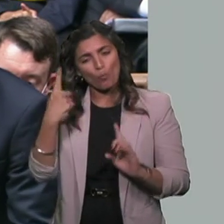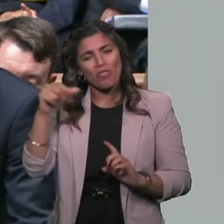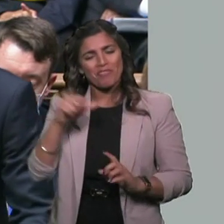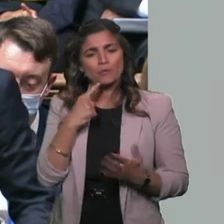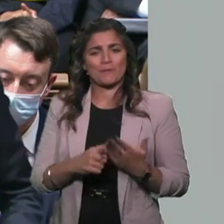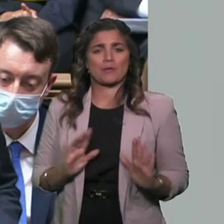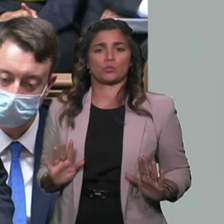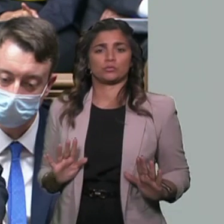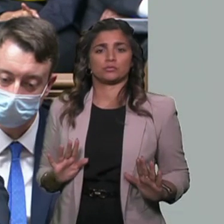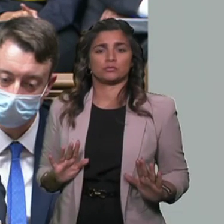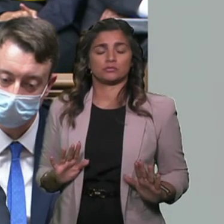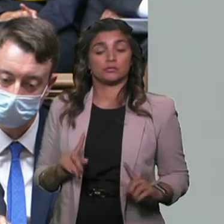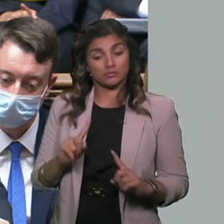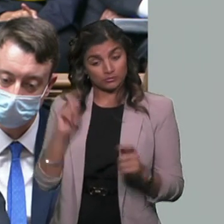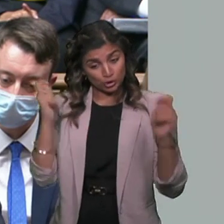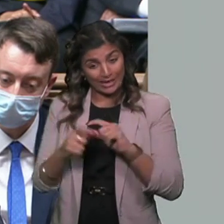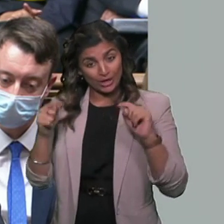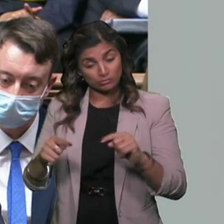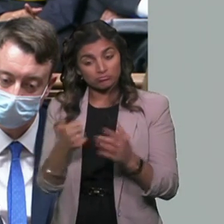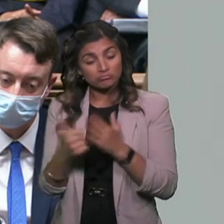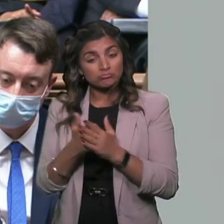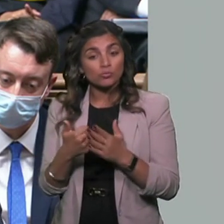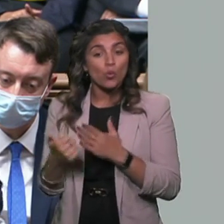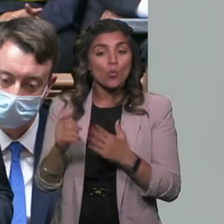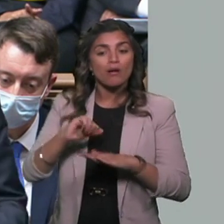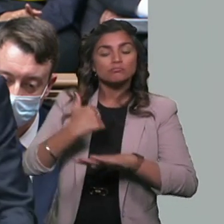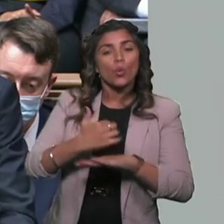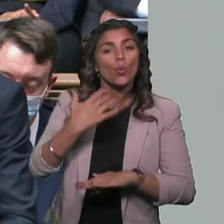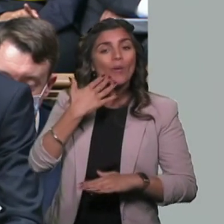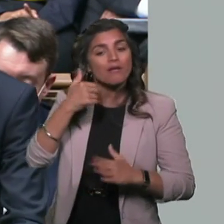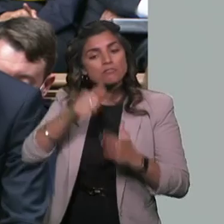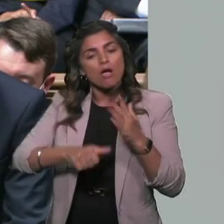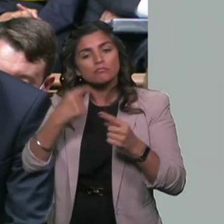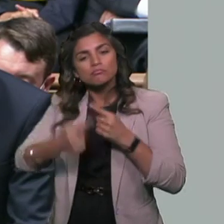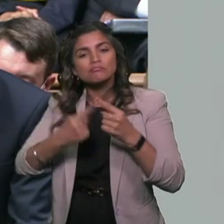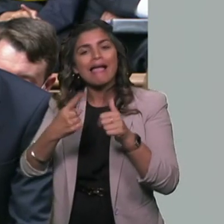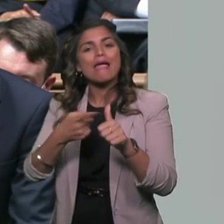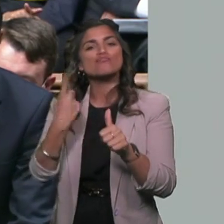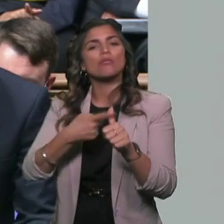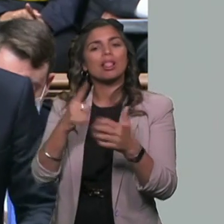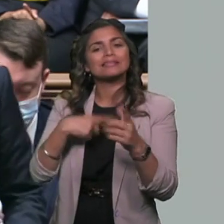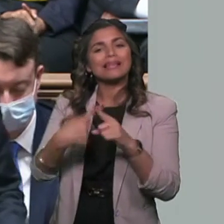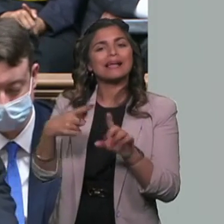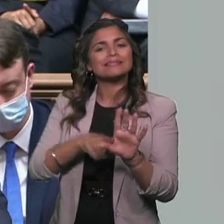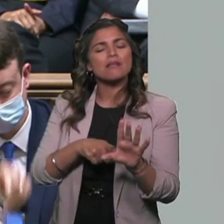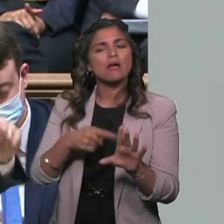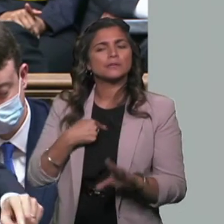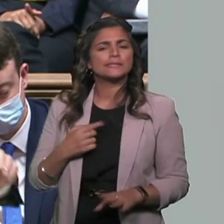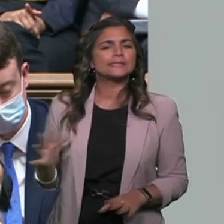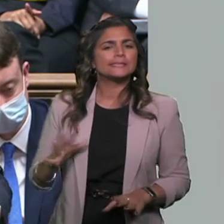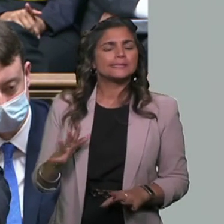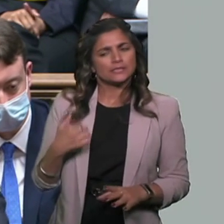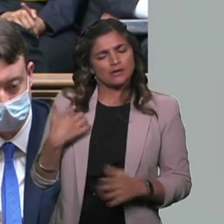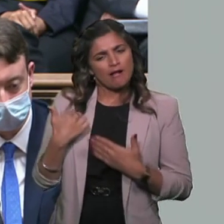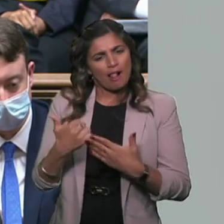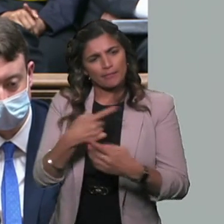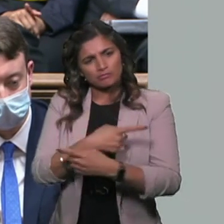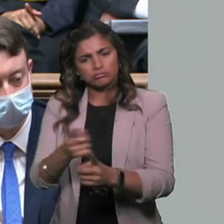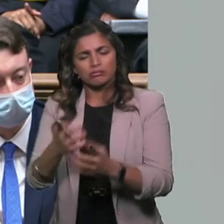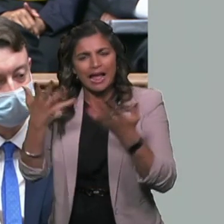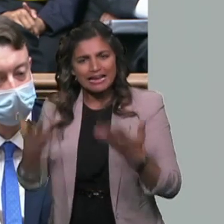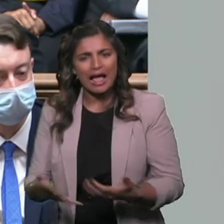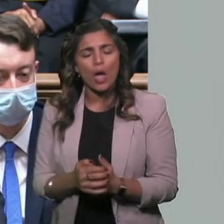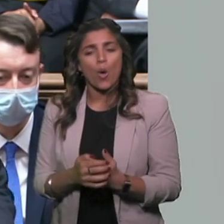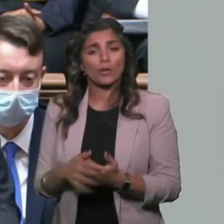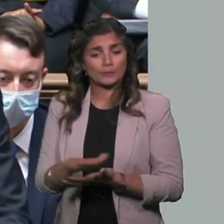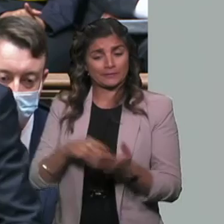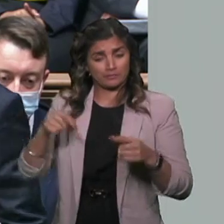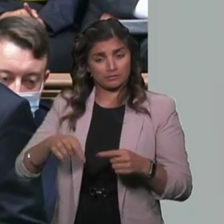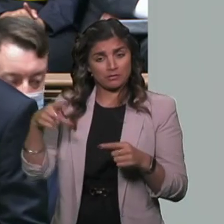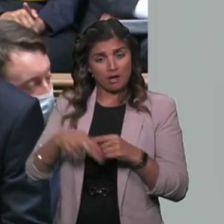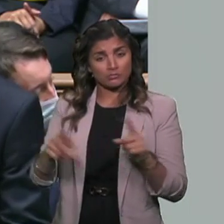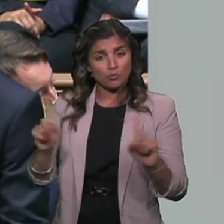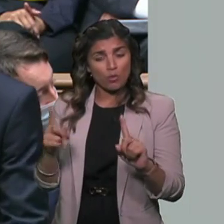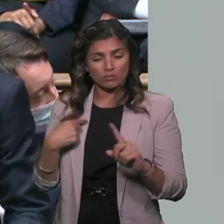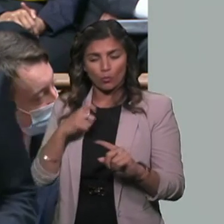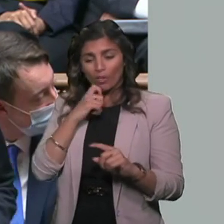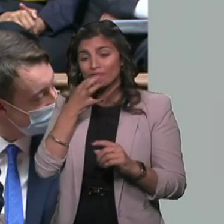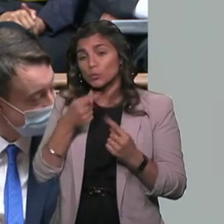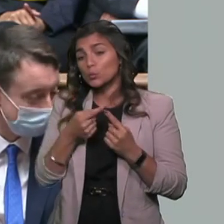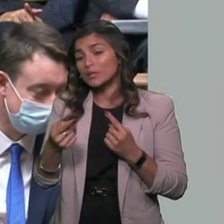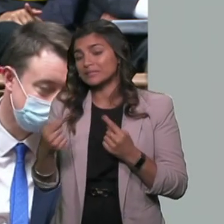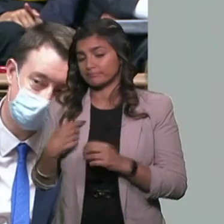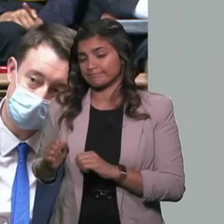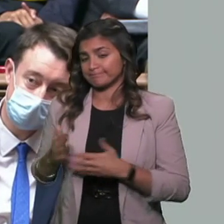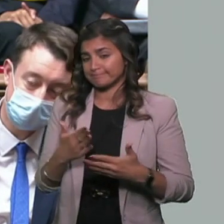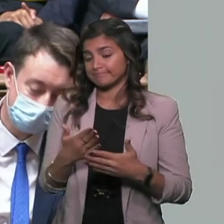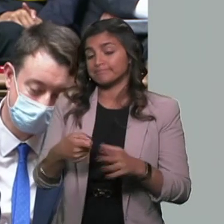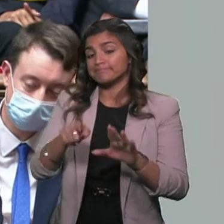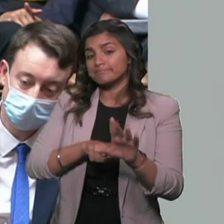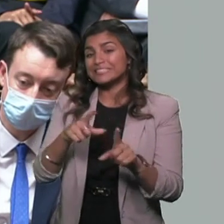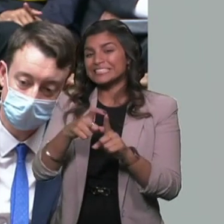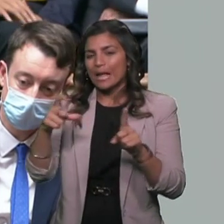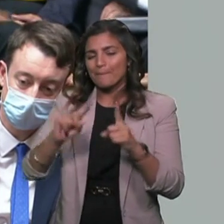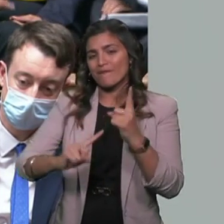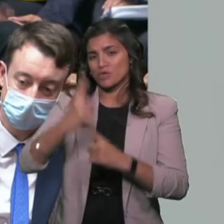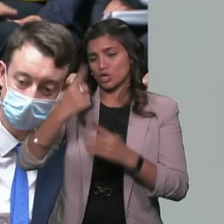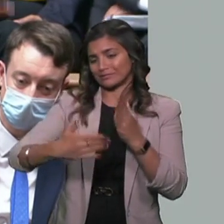Changes like this normally take effect at the start of the new tax year in April, but we want to help people right now, so we will introduce this within weeks and no later than 1 December.